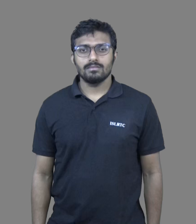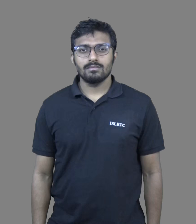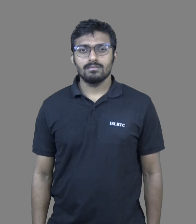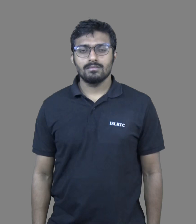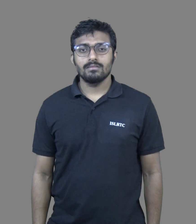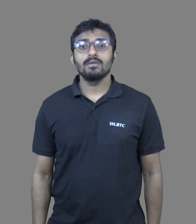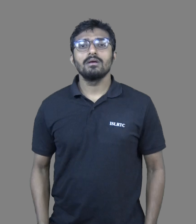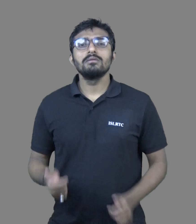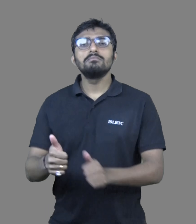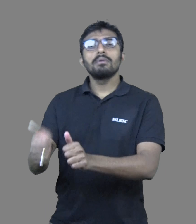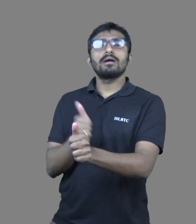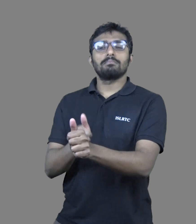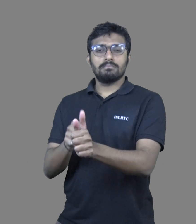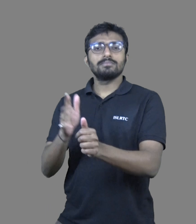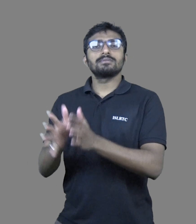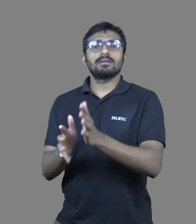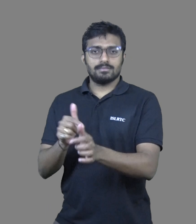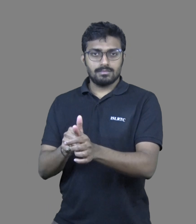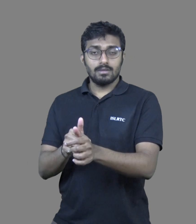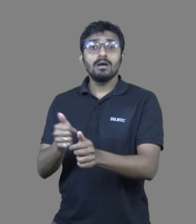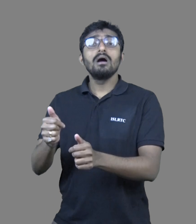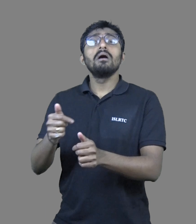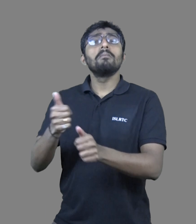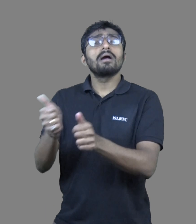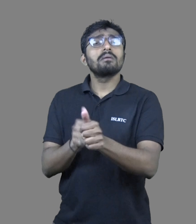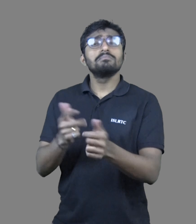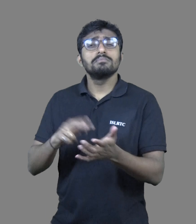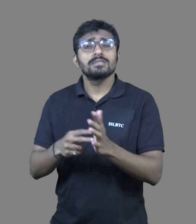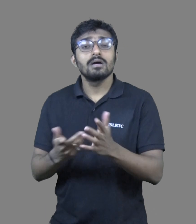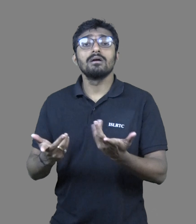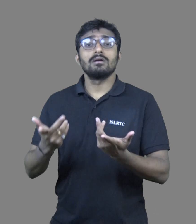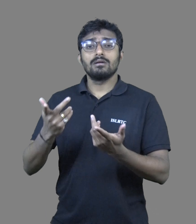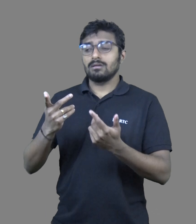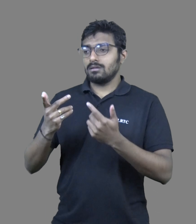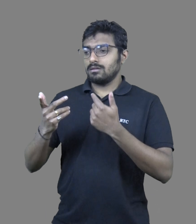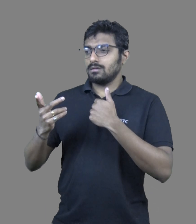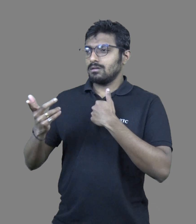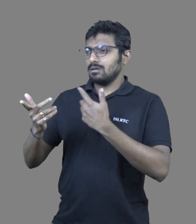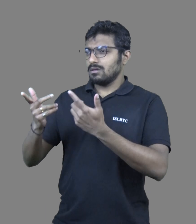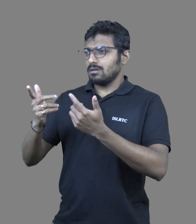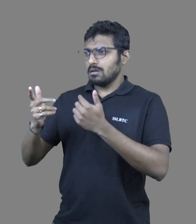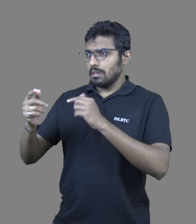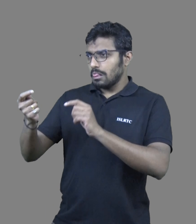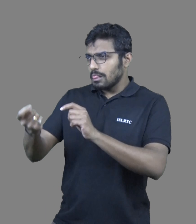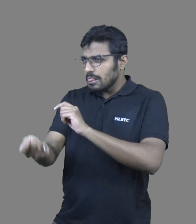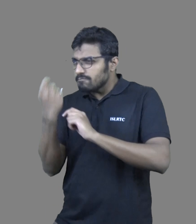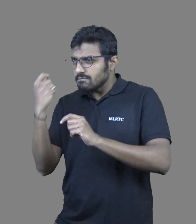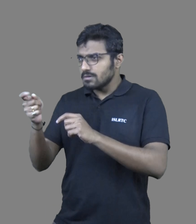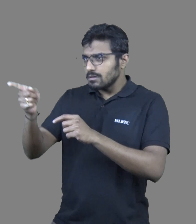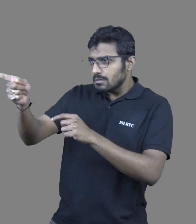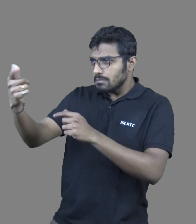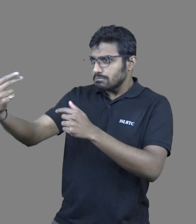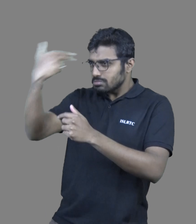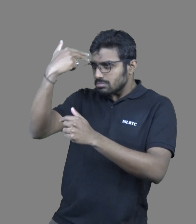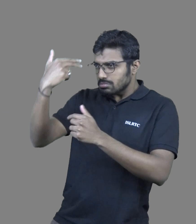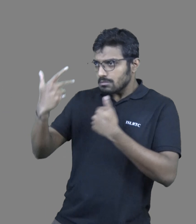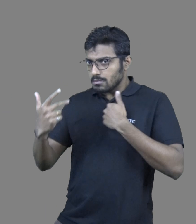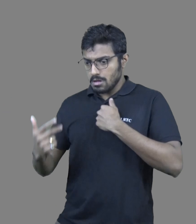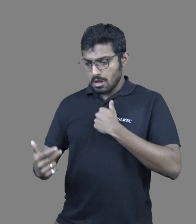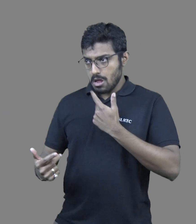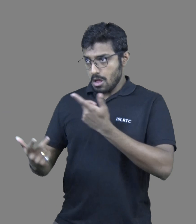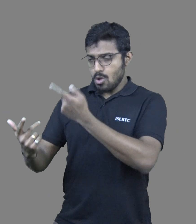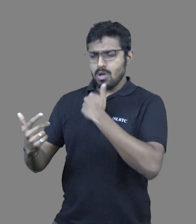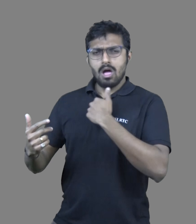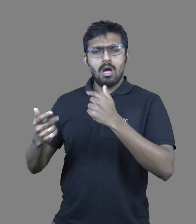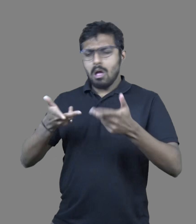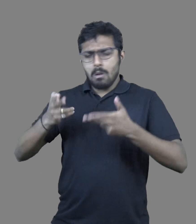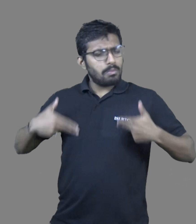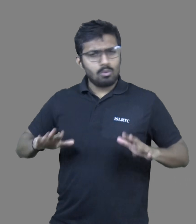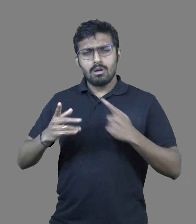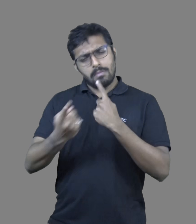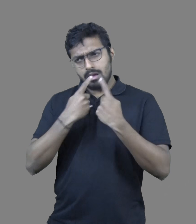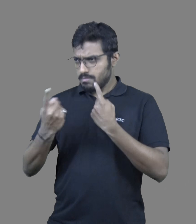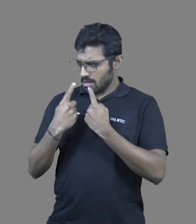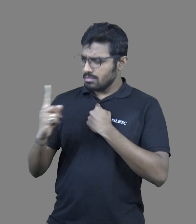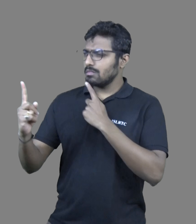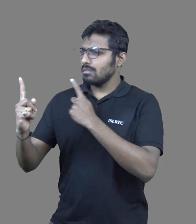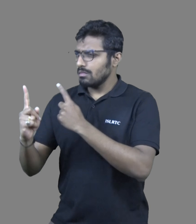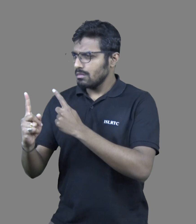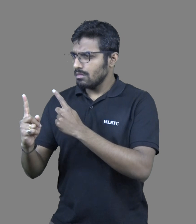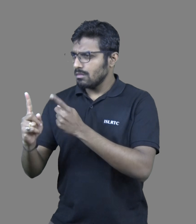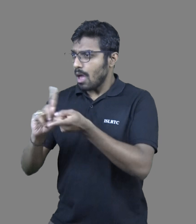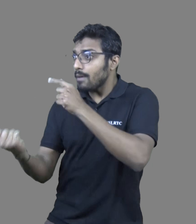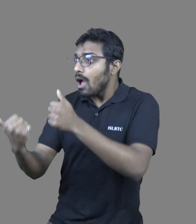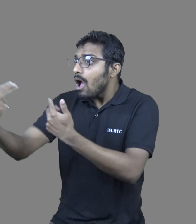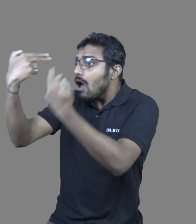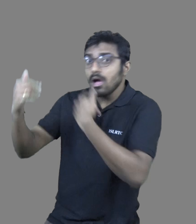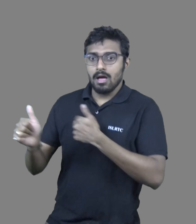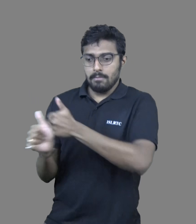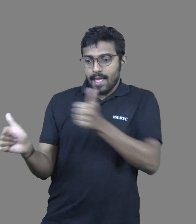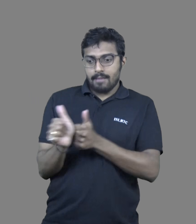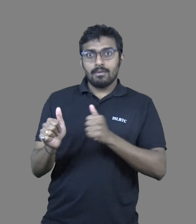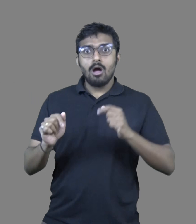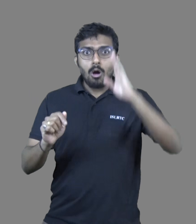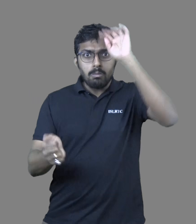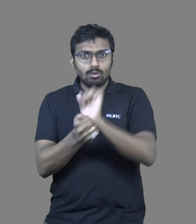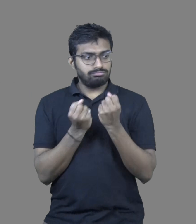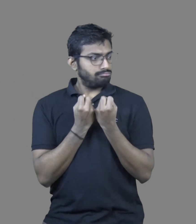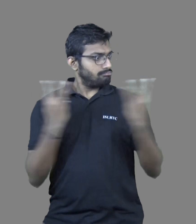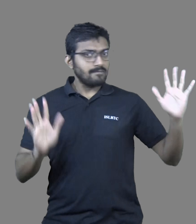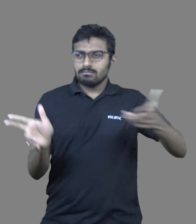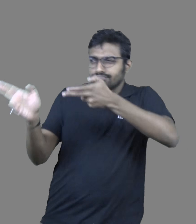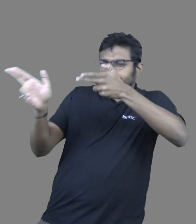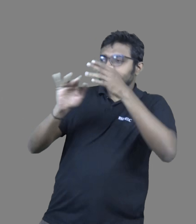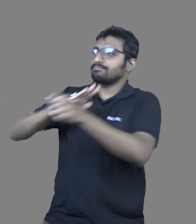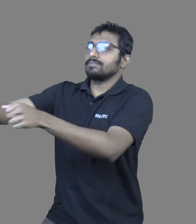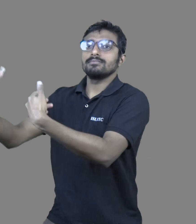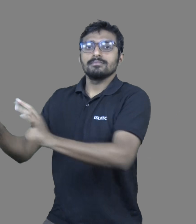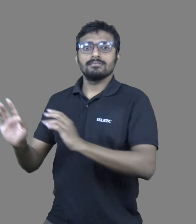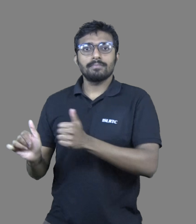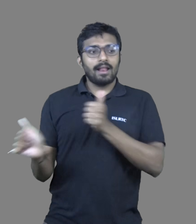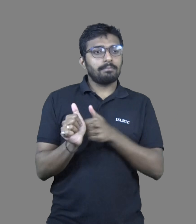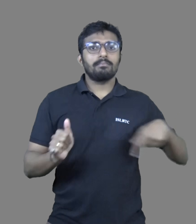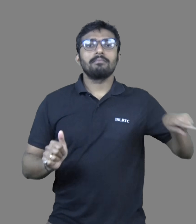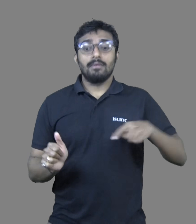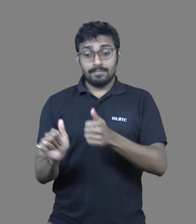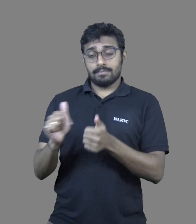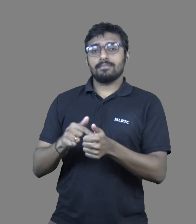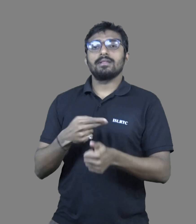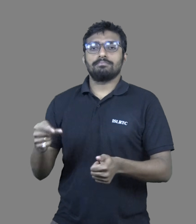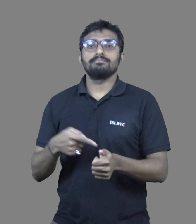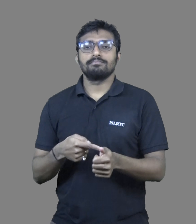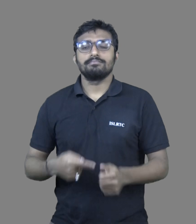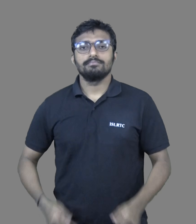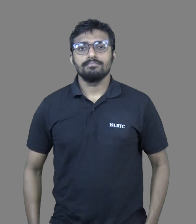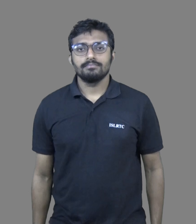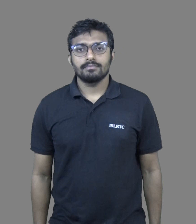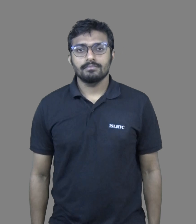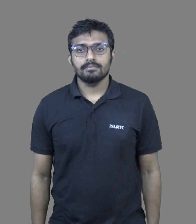Back up